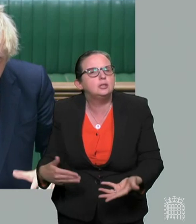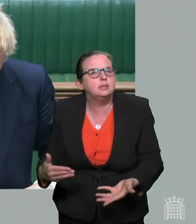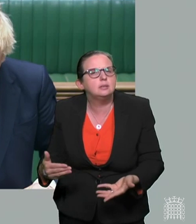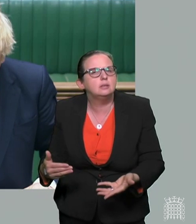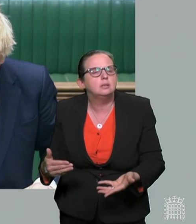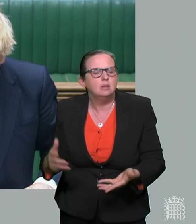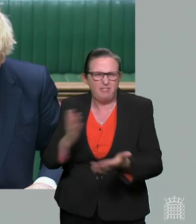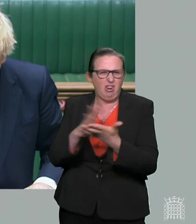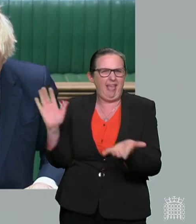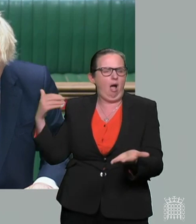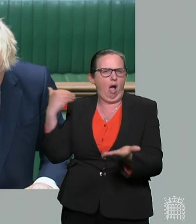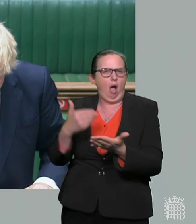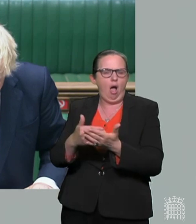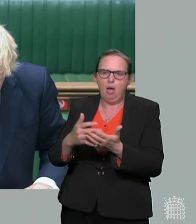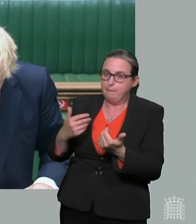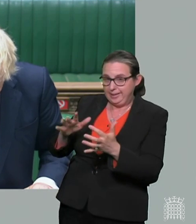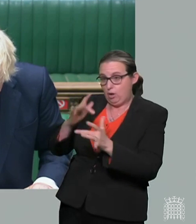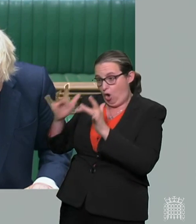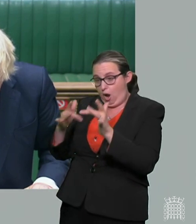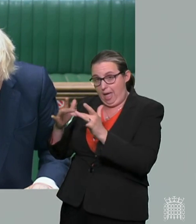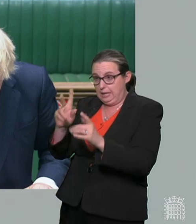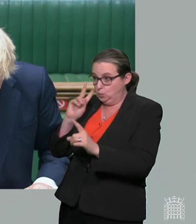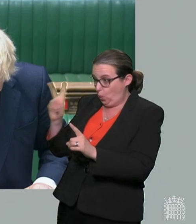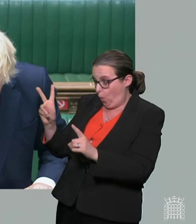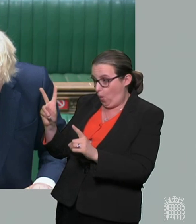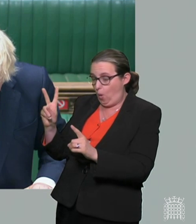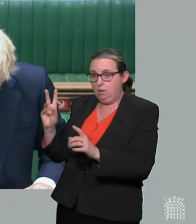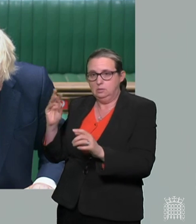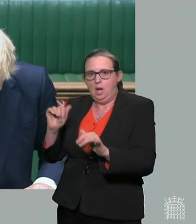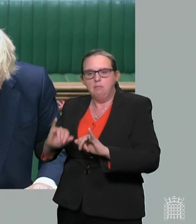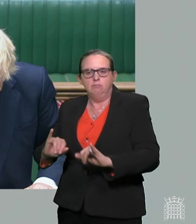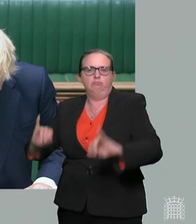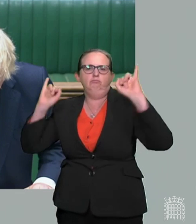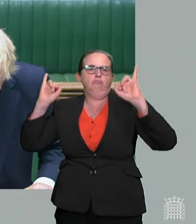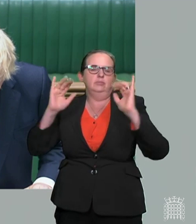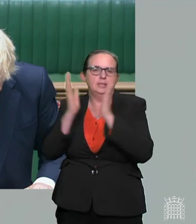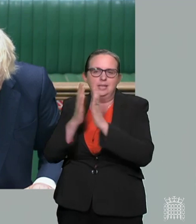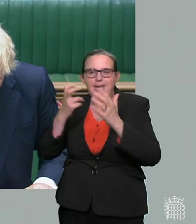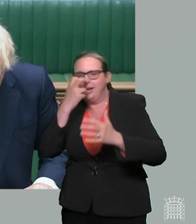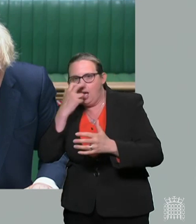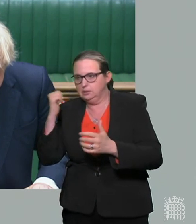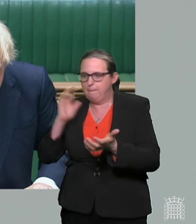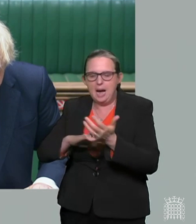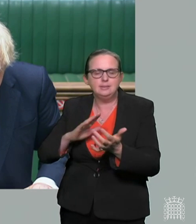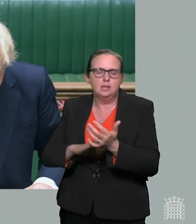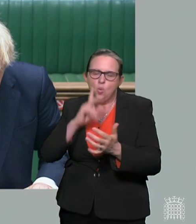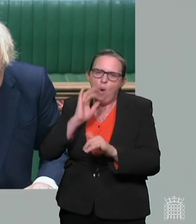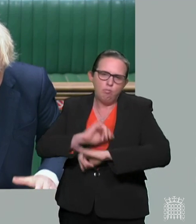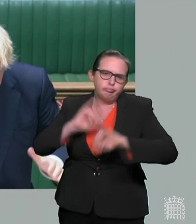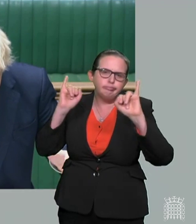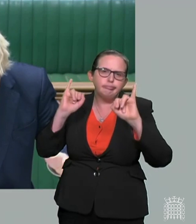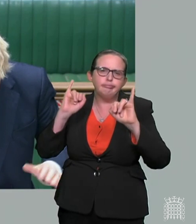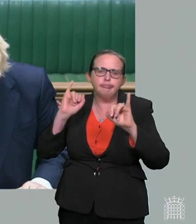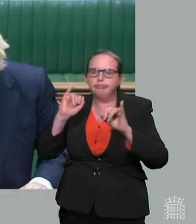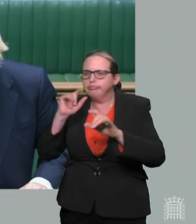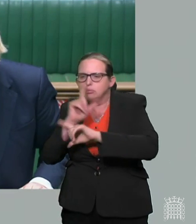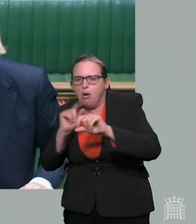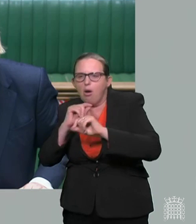Following the racist abuse that our players sadly suffered on Sunday night and thereafter, we are now taking practical action.